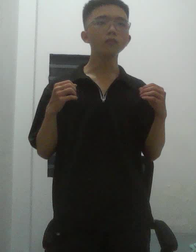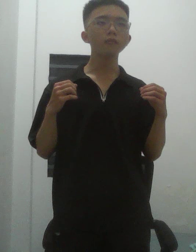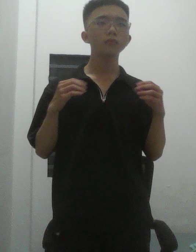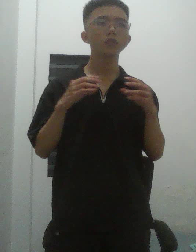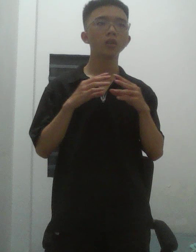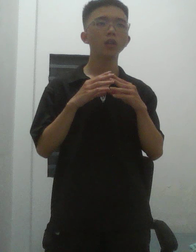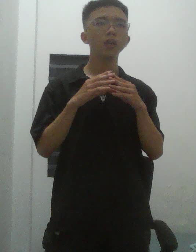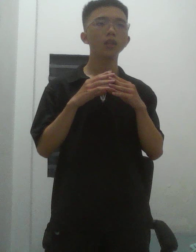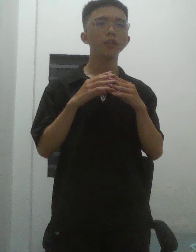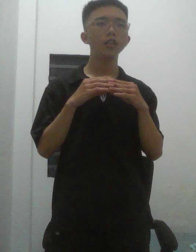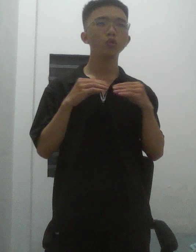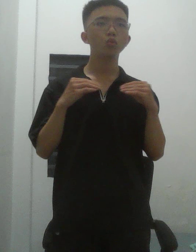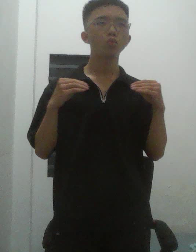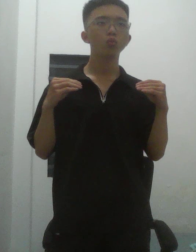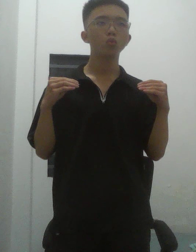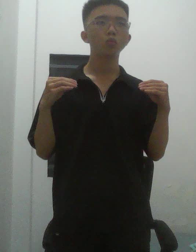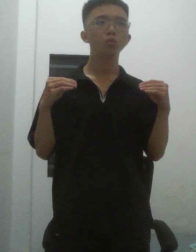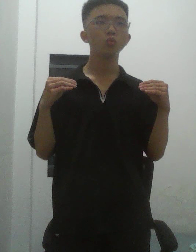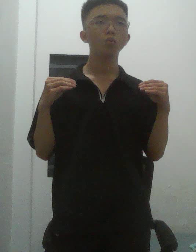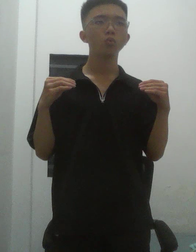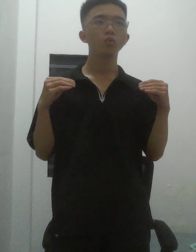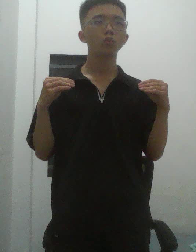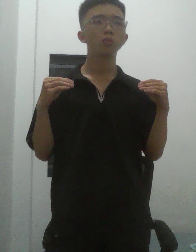nhieu